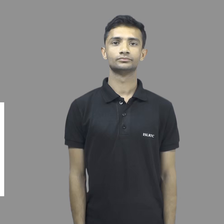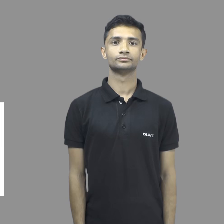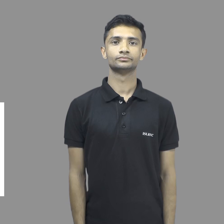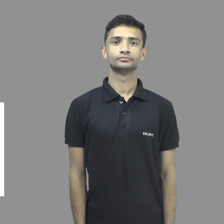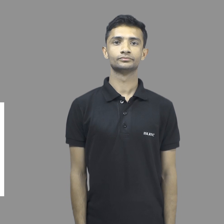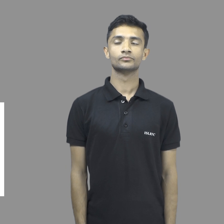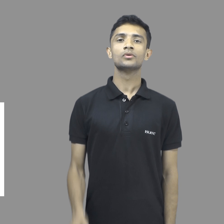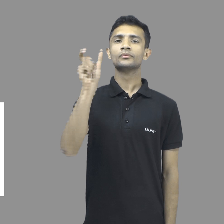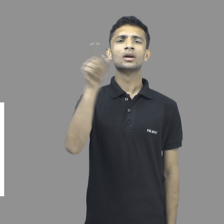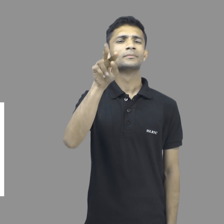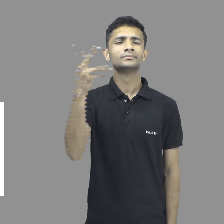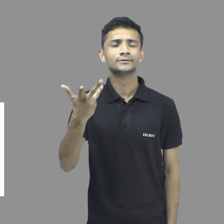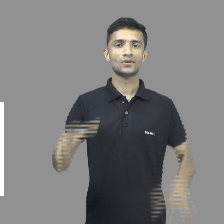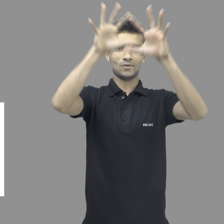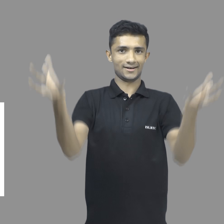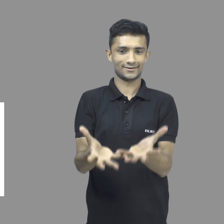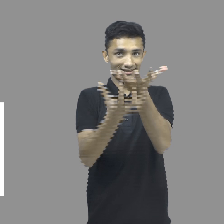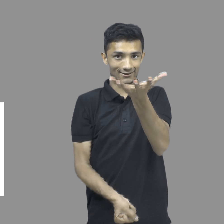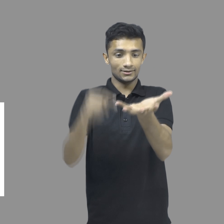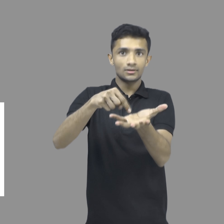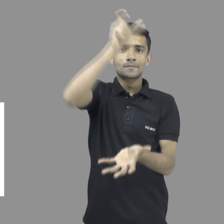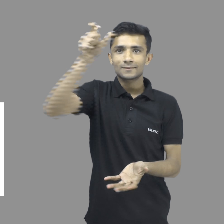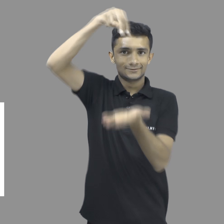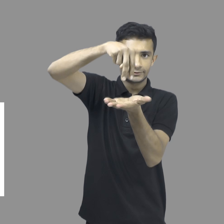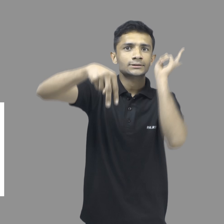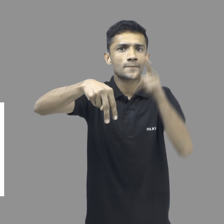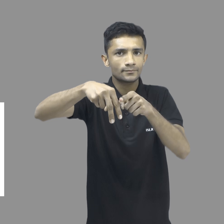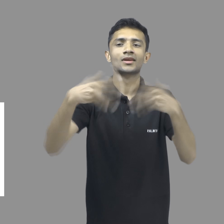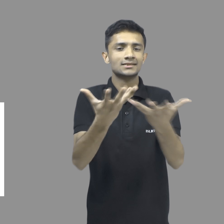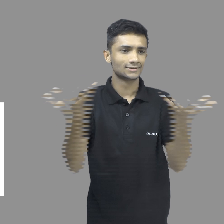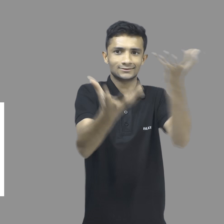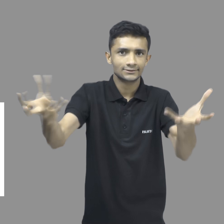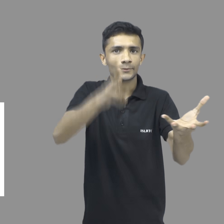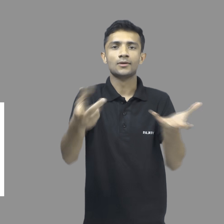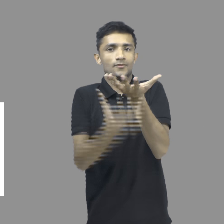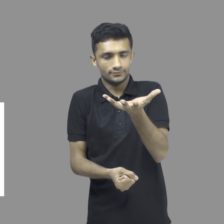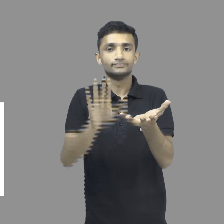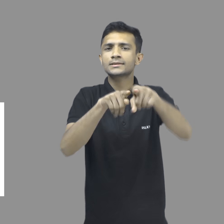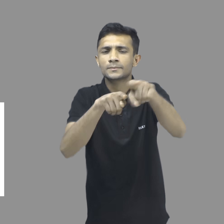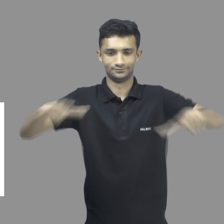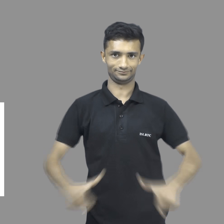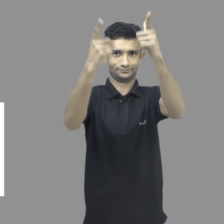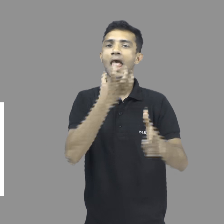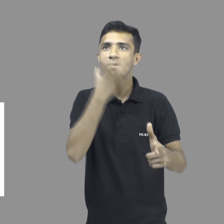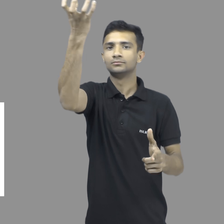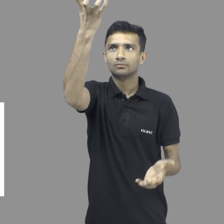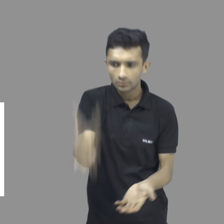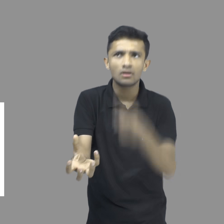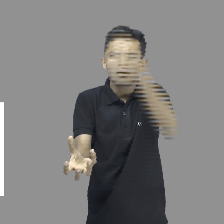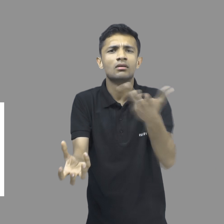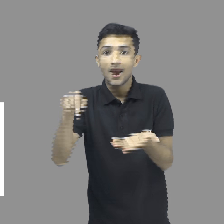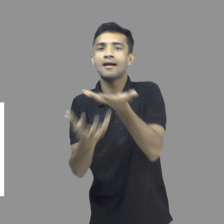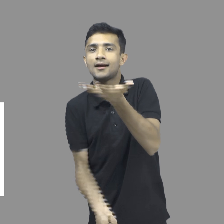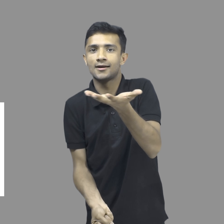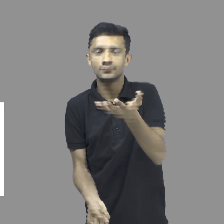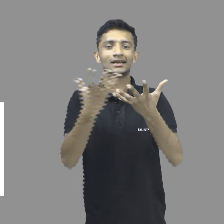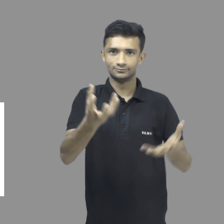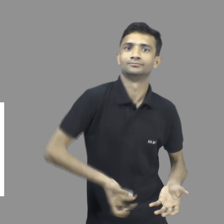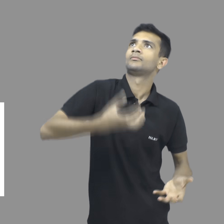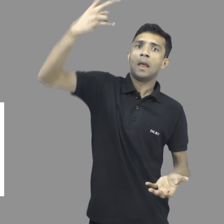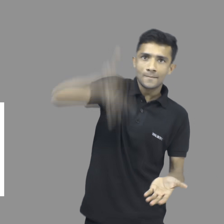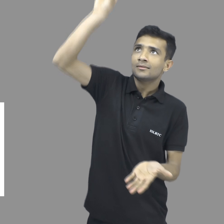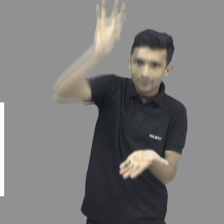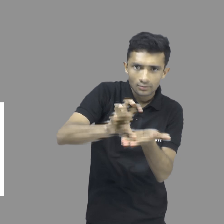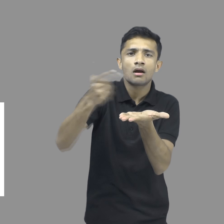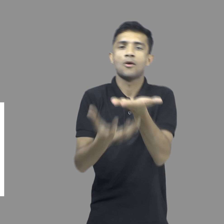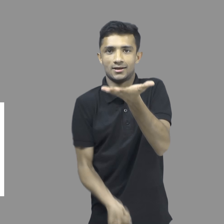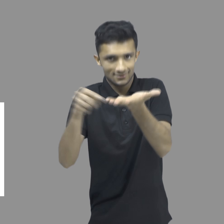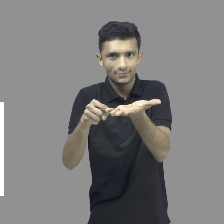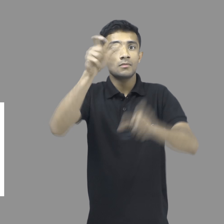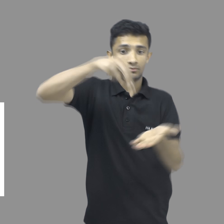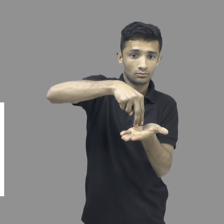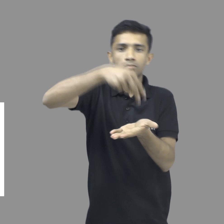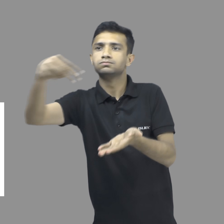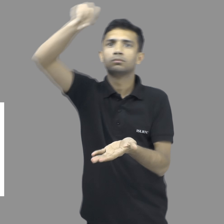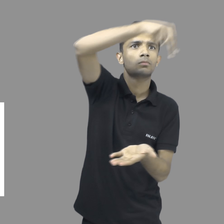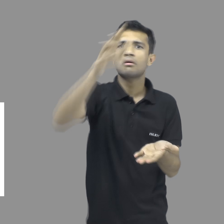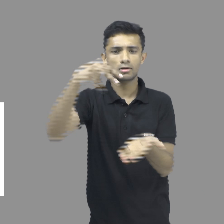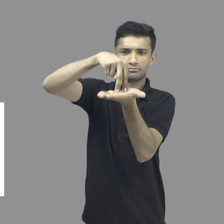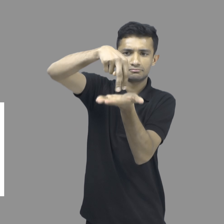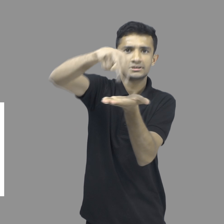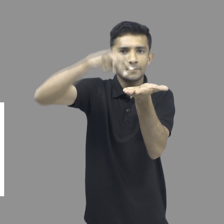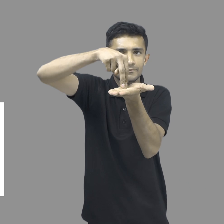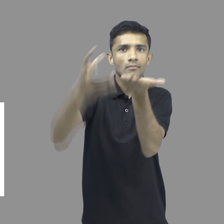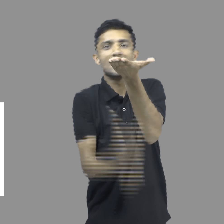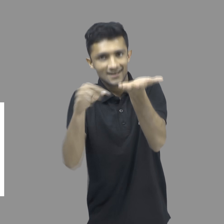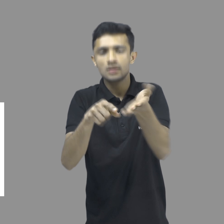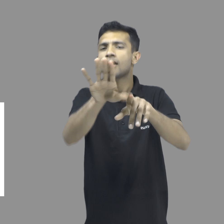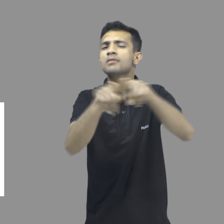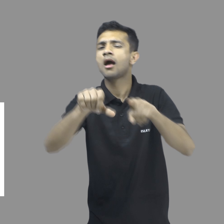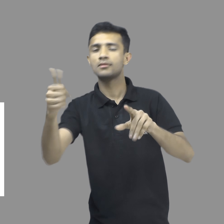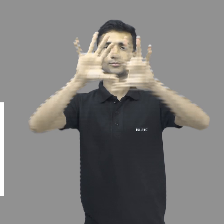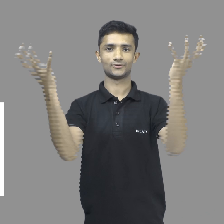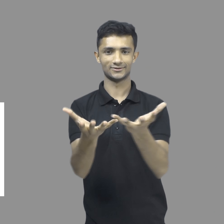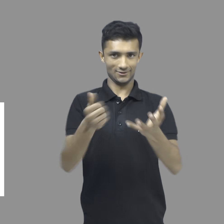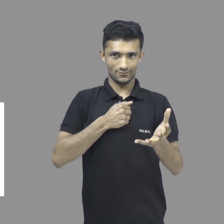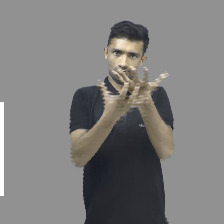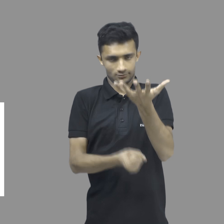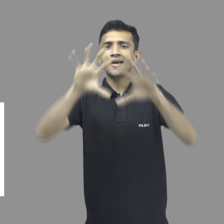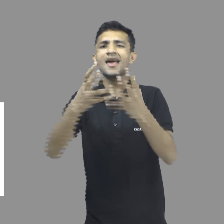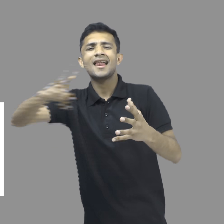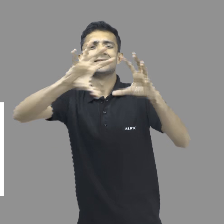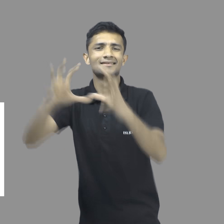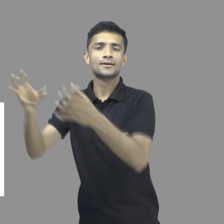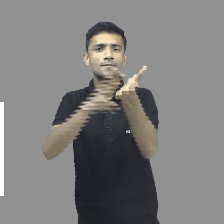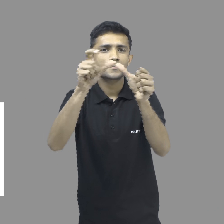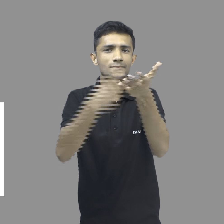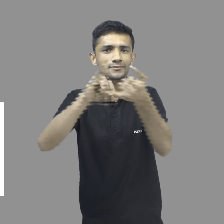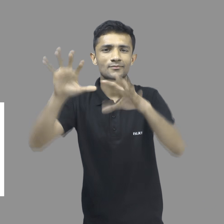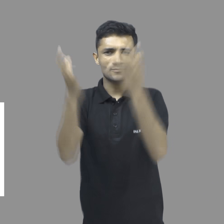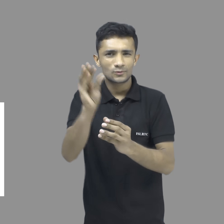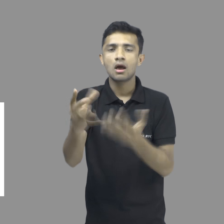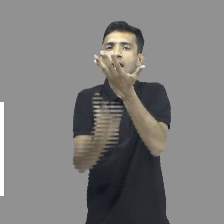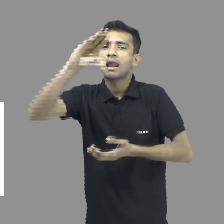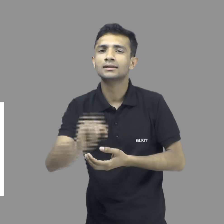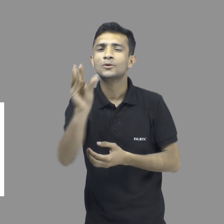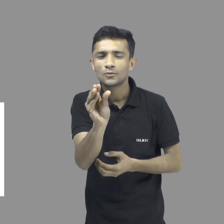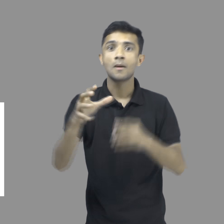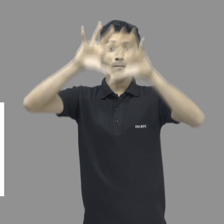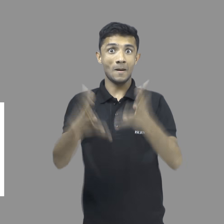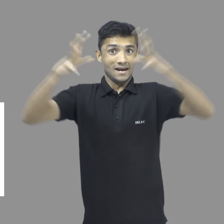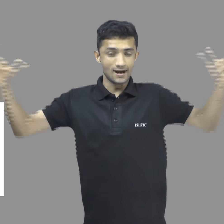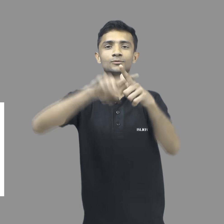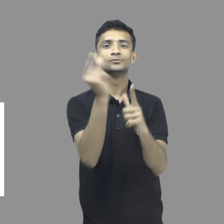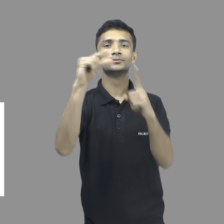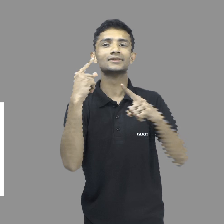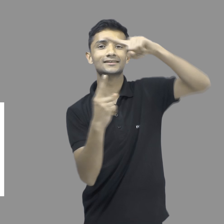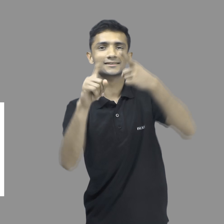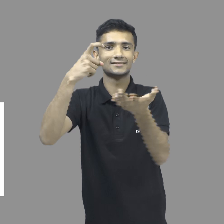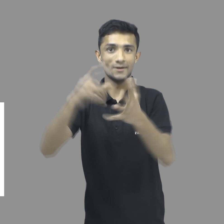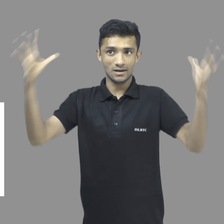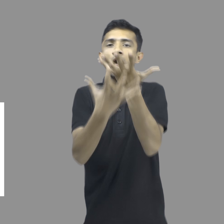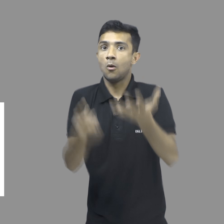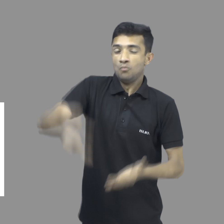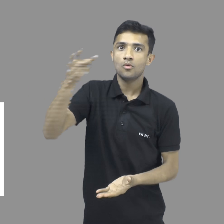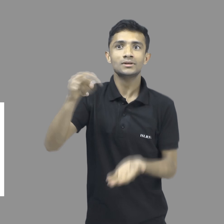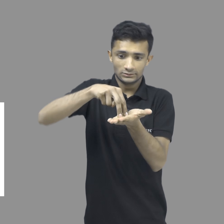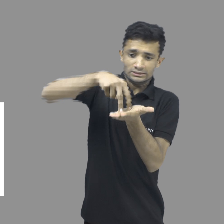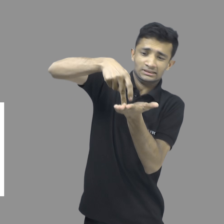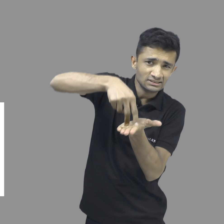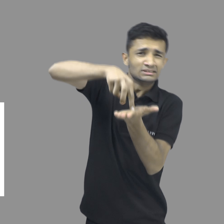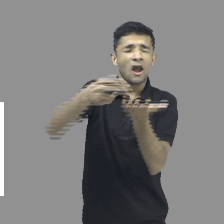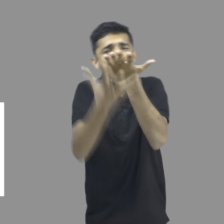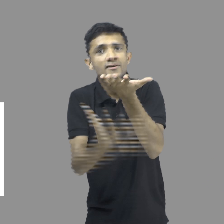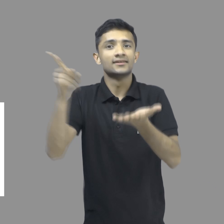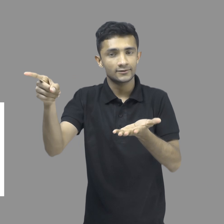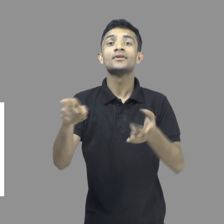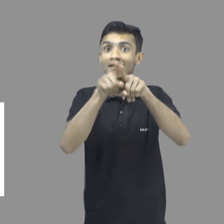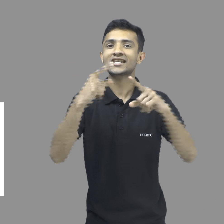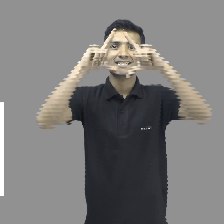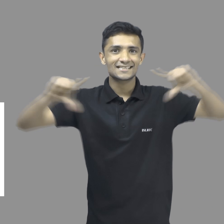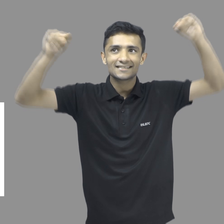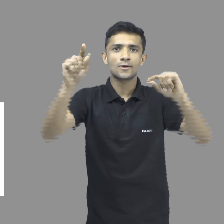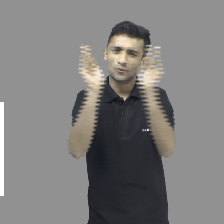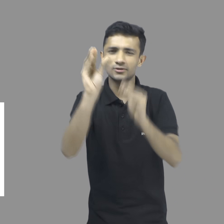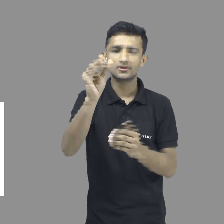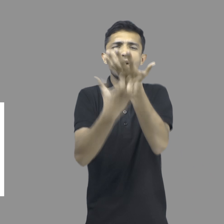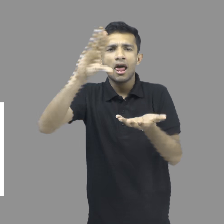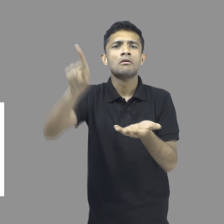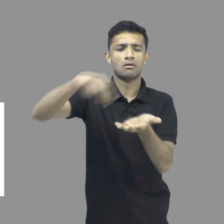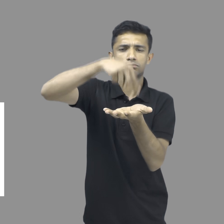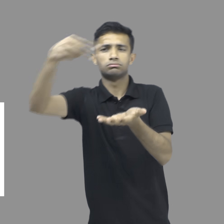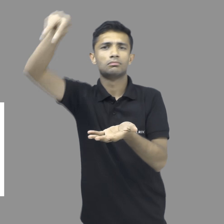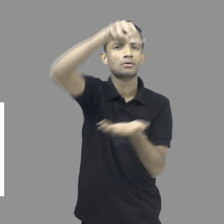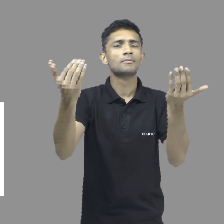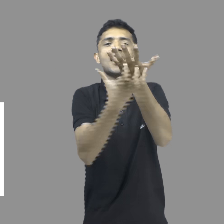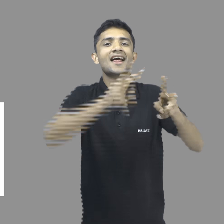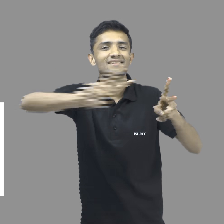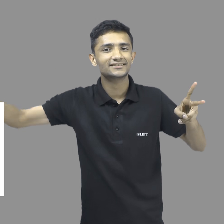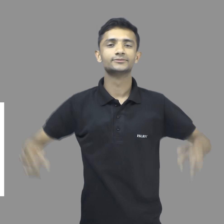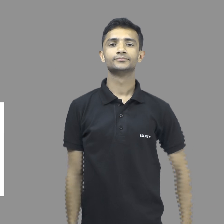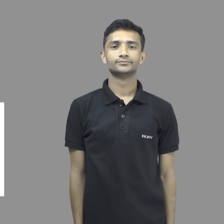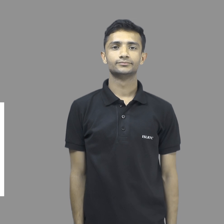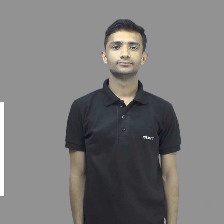Gravity